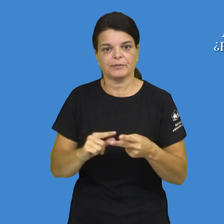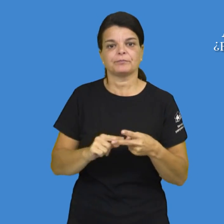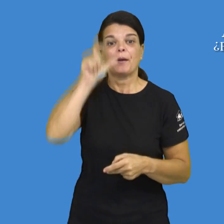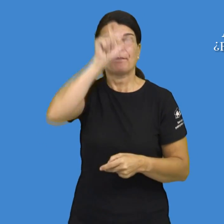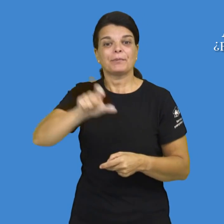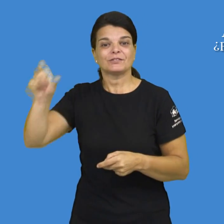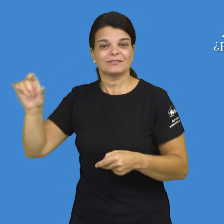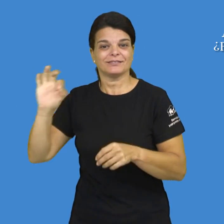persona